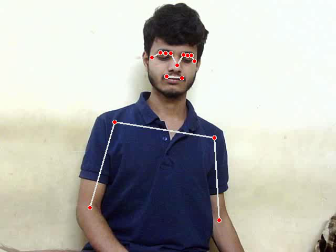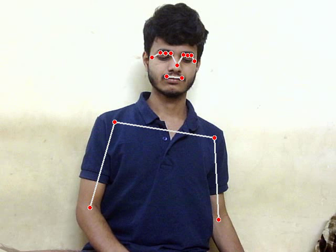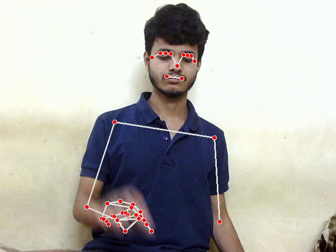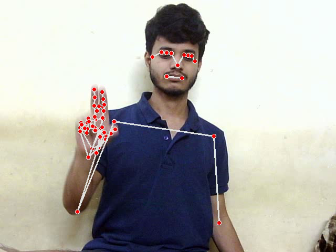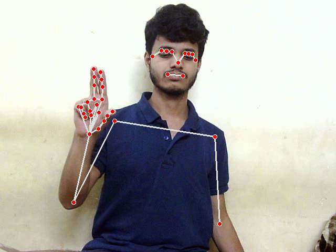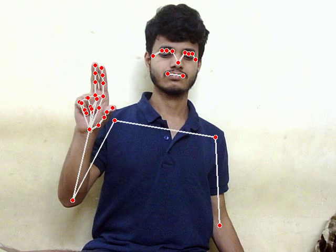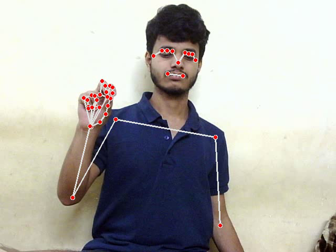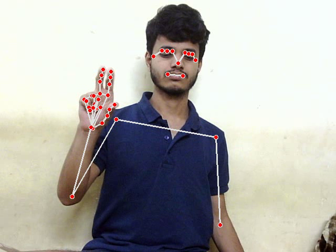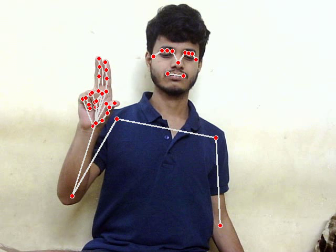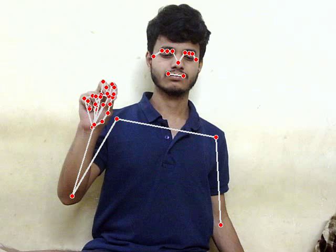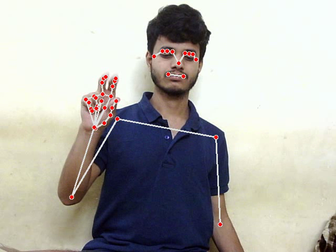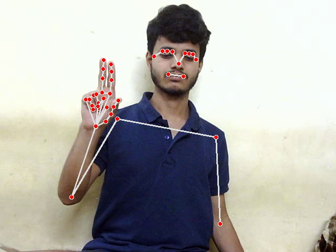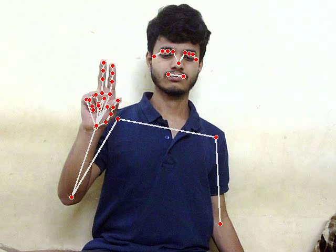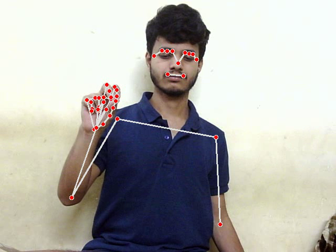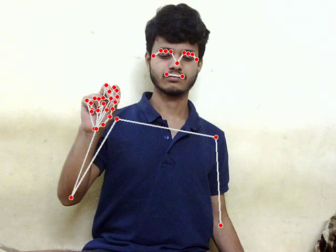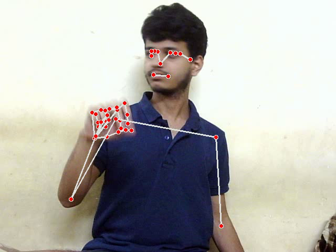no